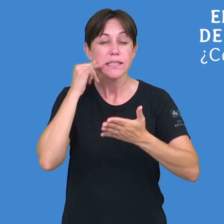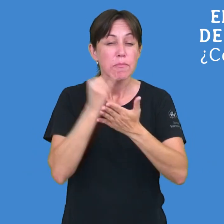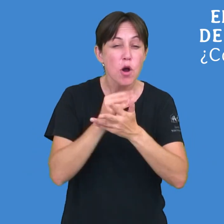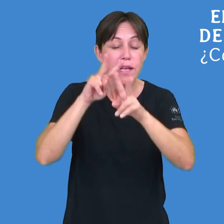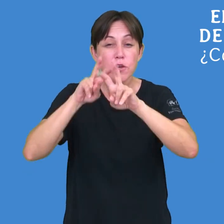probar